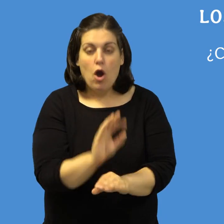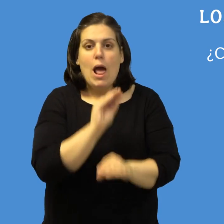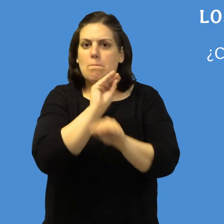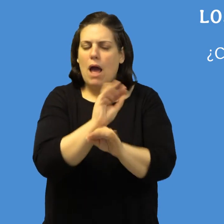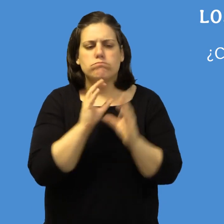cuidar